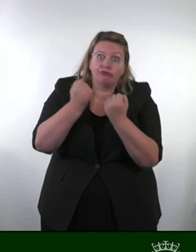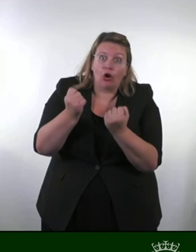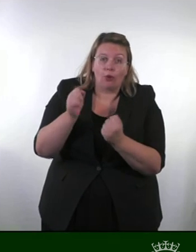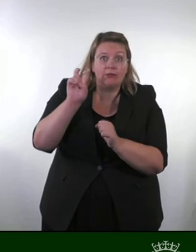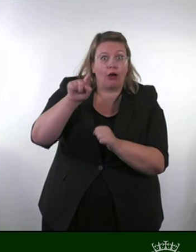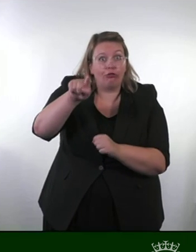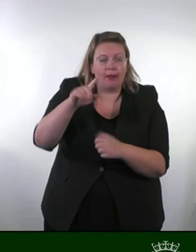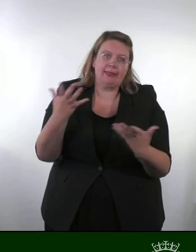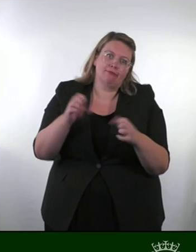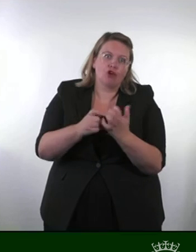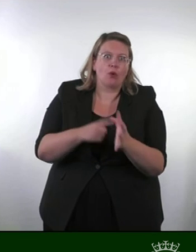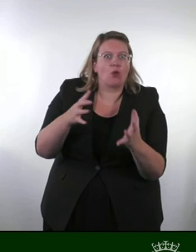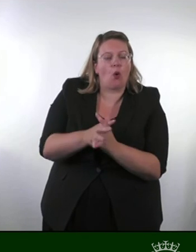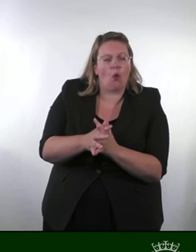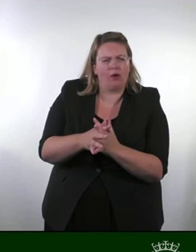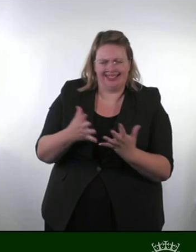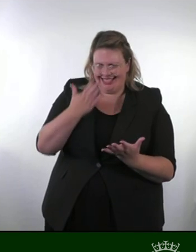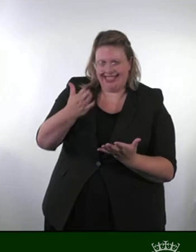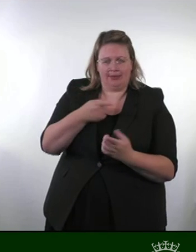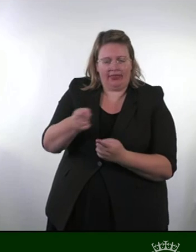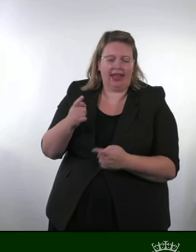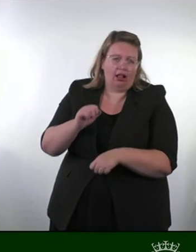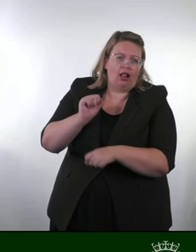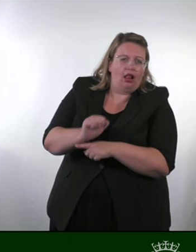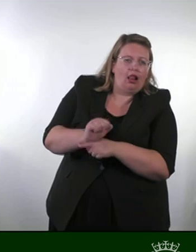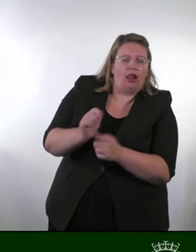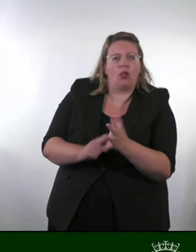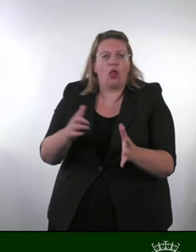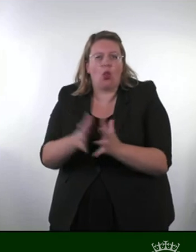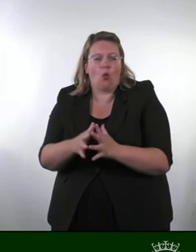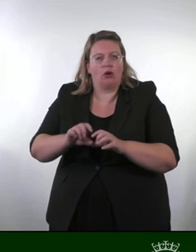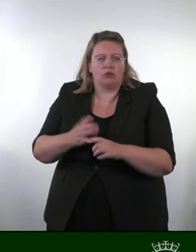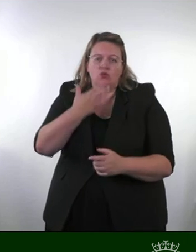What the Prime Minister said is complete rubbish, and the Prime Minister knows it.